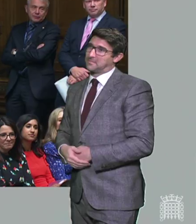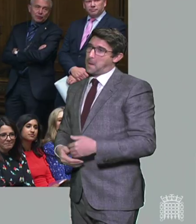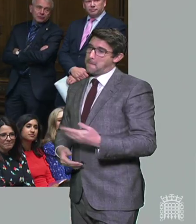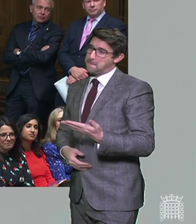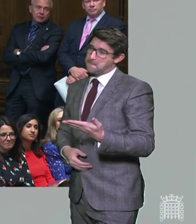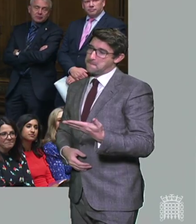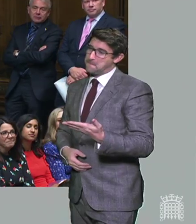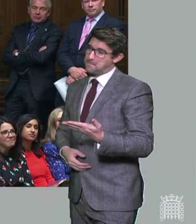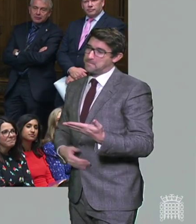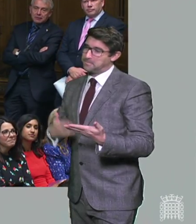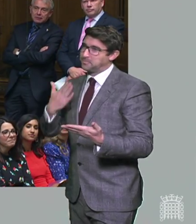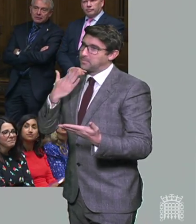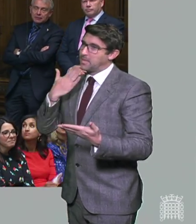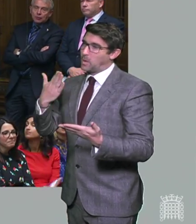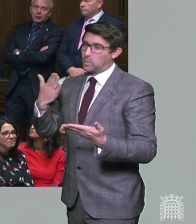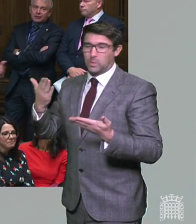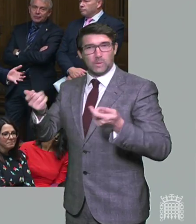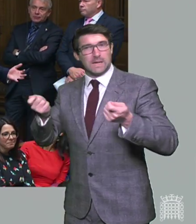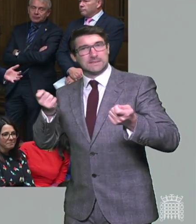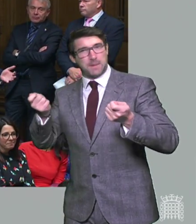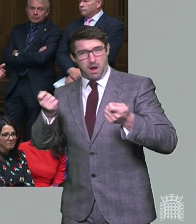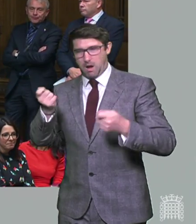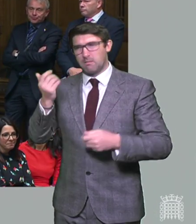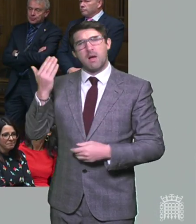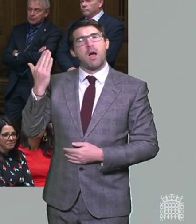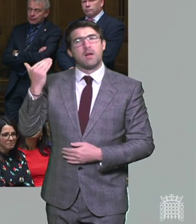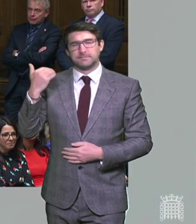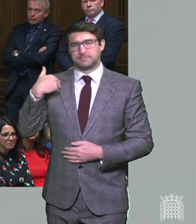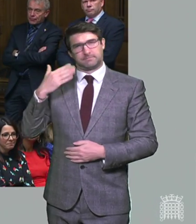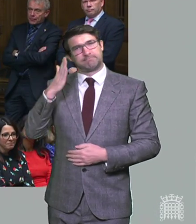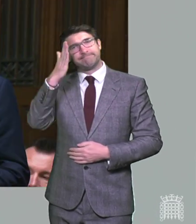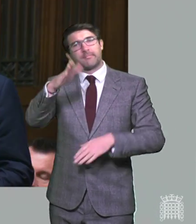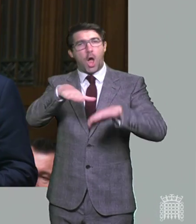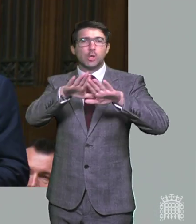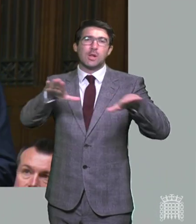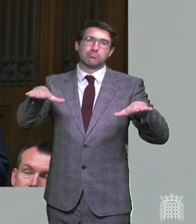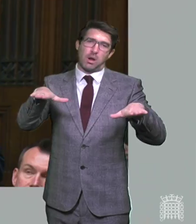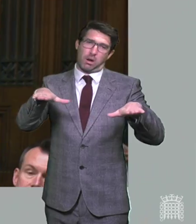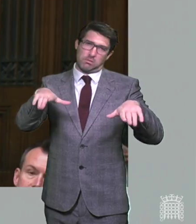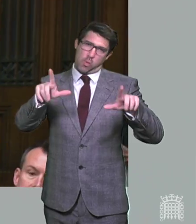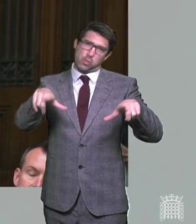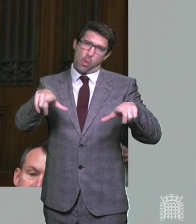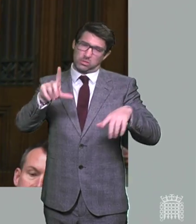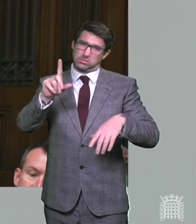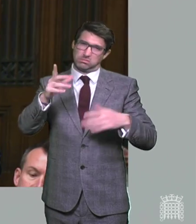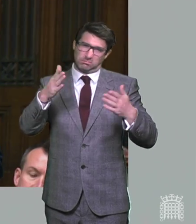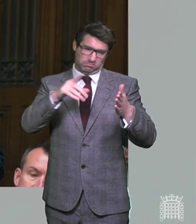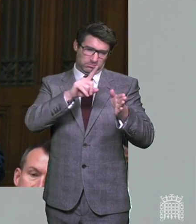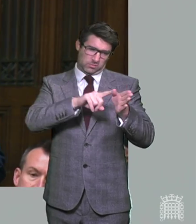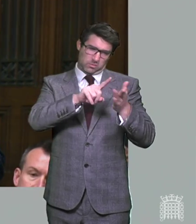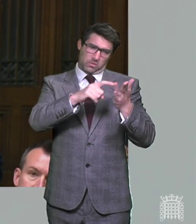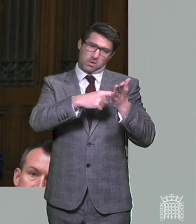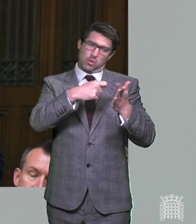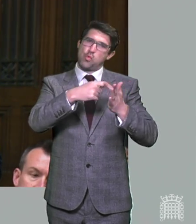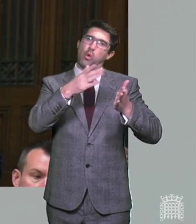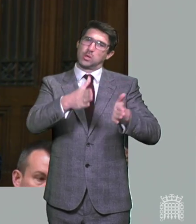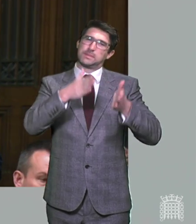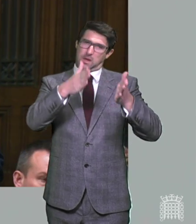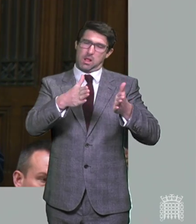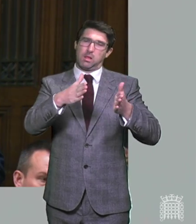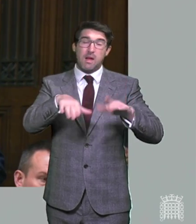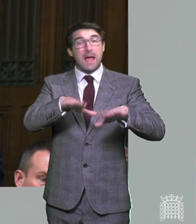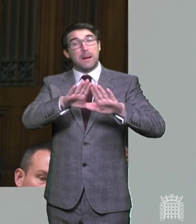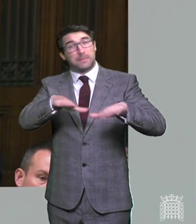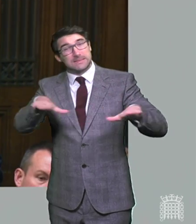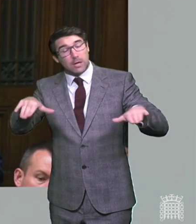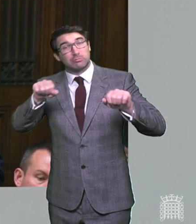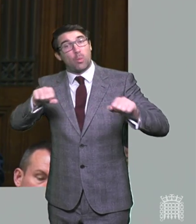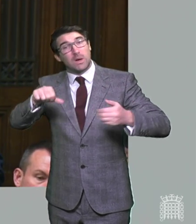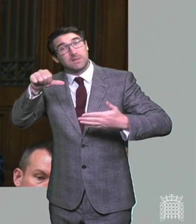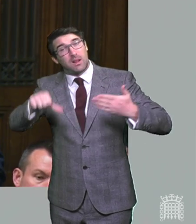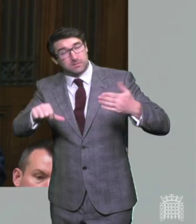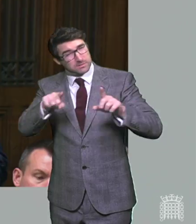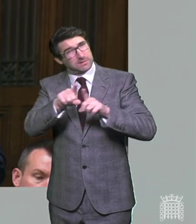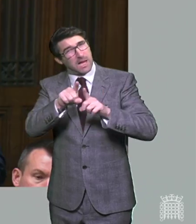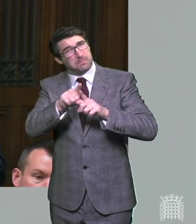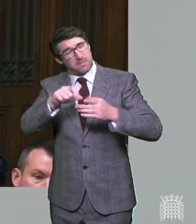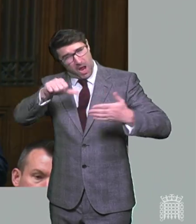During a recent visit to the children’s ward at York Hospital, I was shocked to learn that paediatric waiting time targets were the same as those for adult patients.